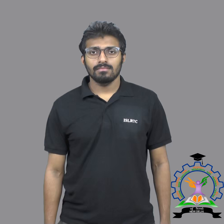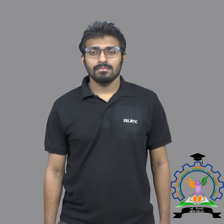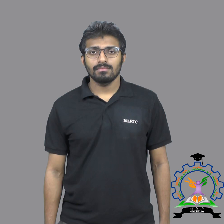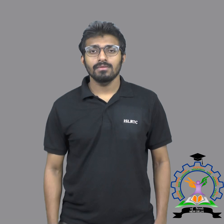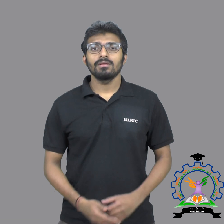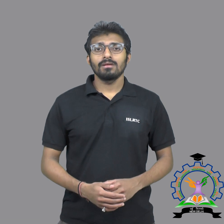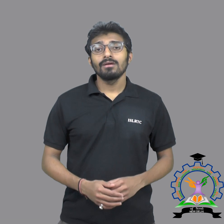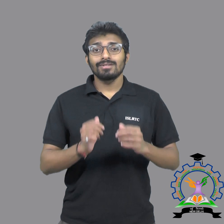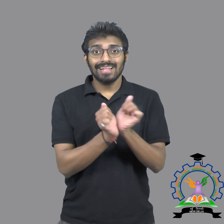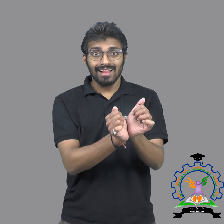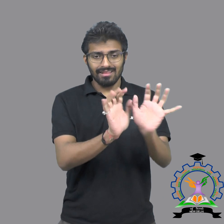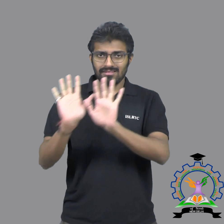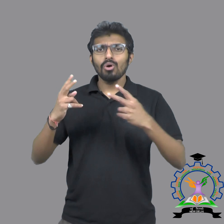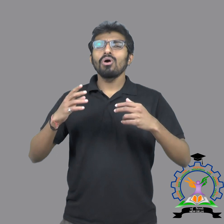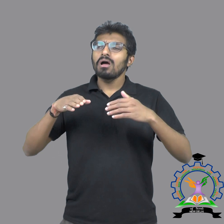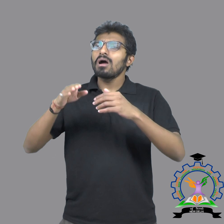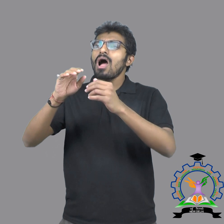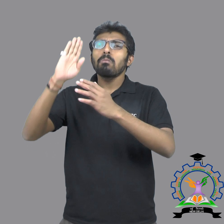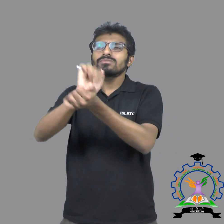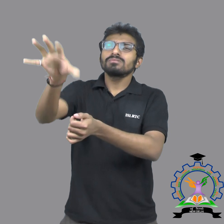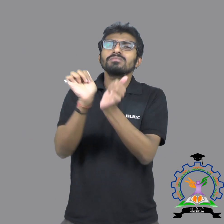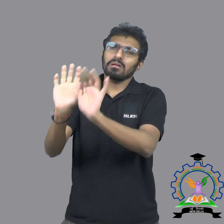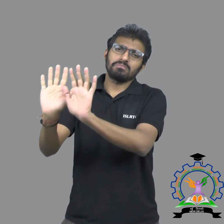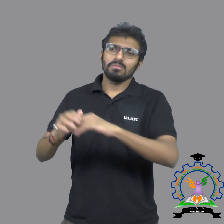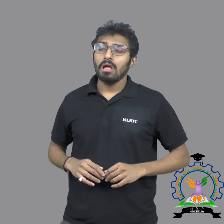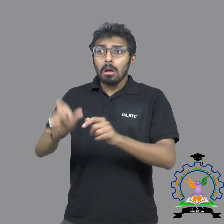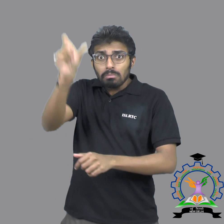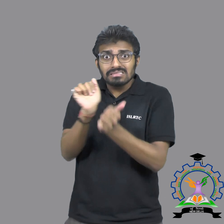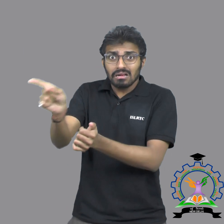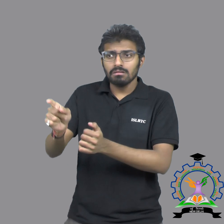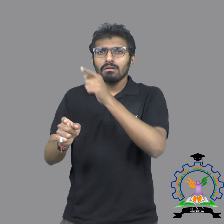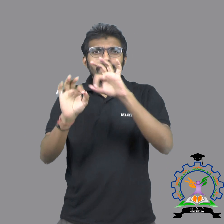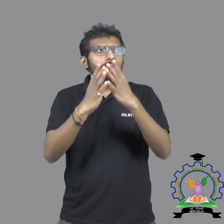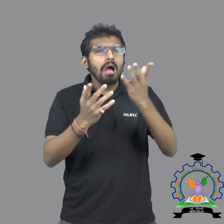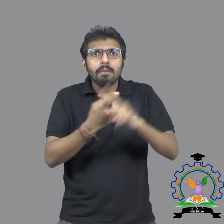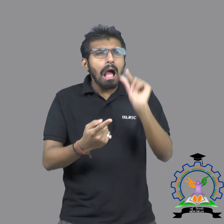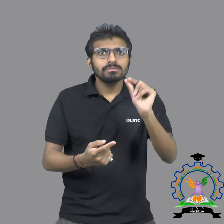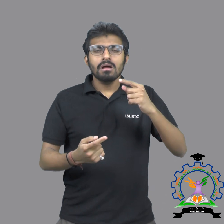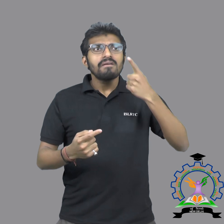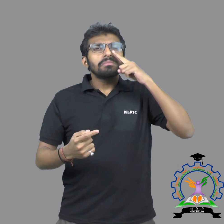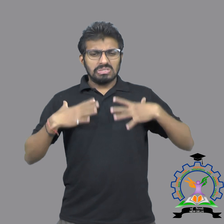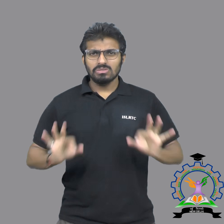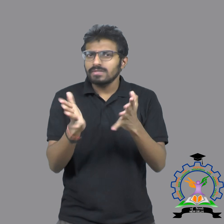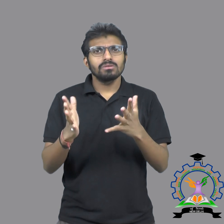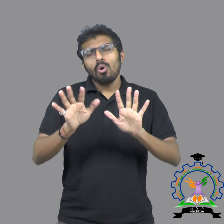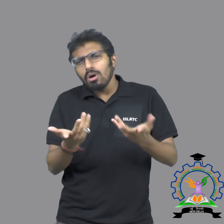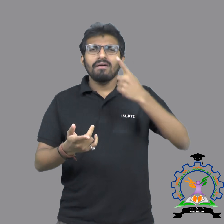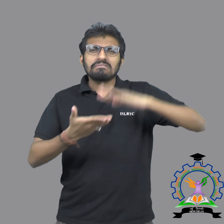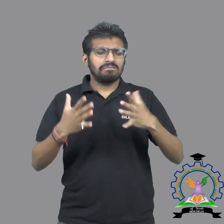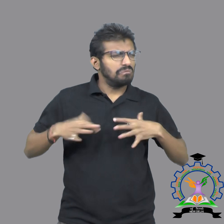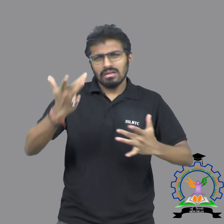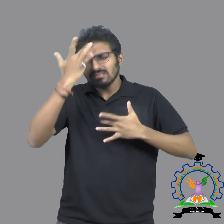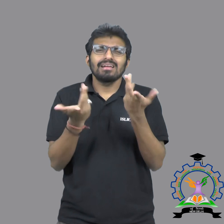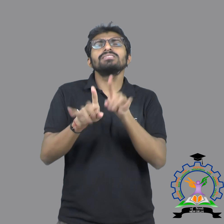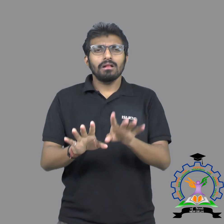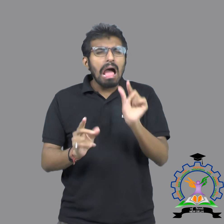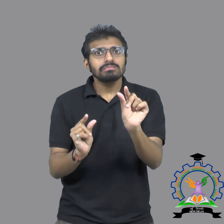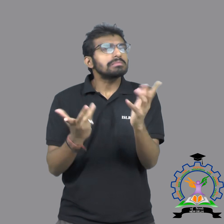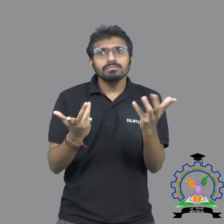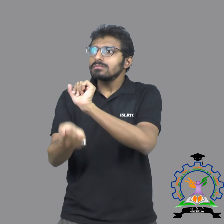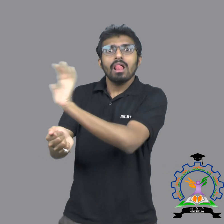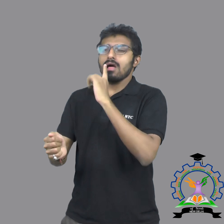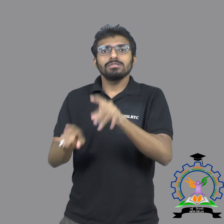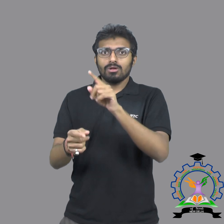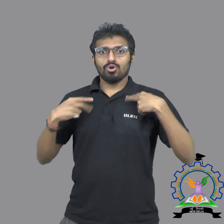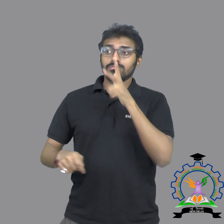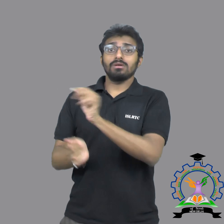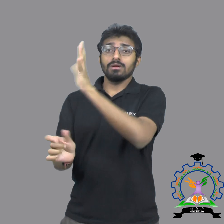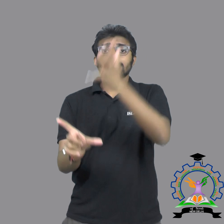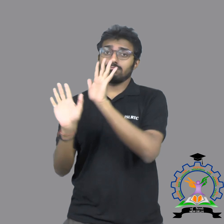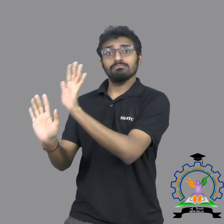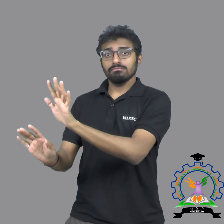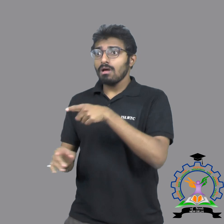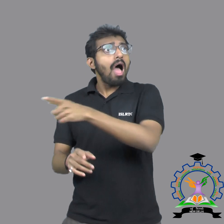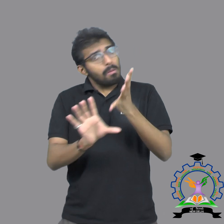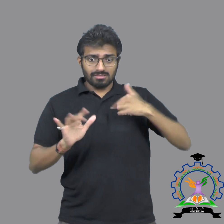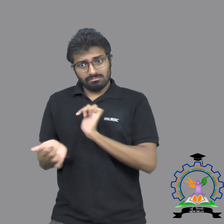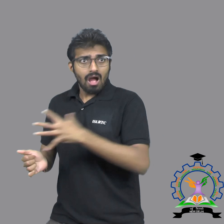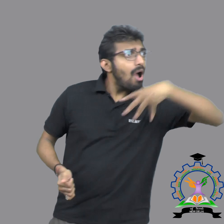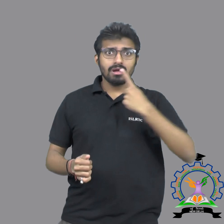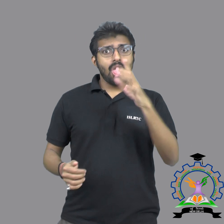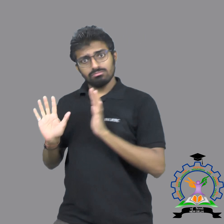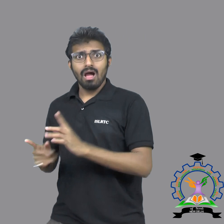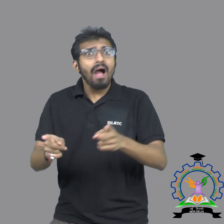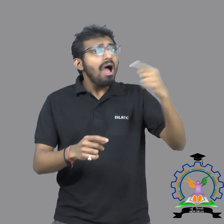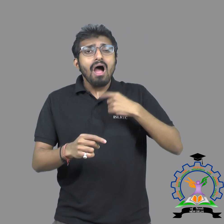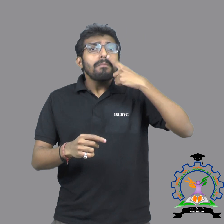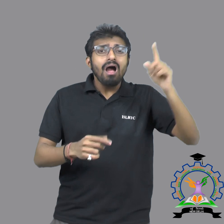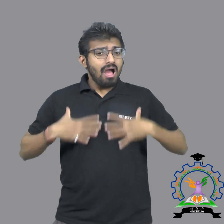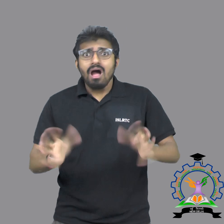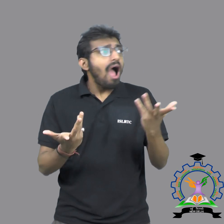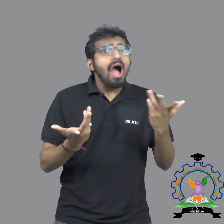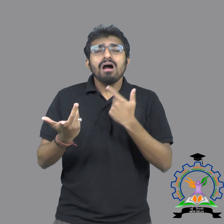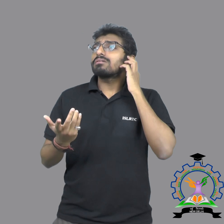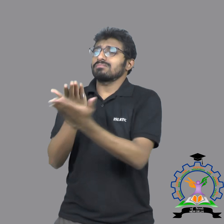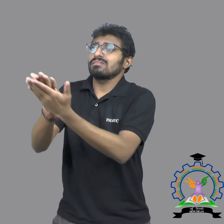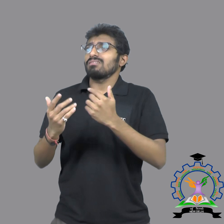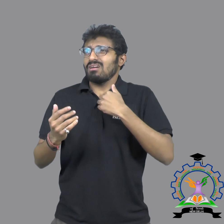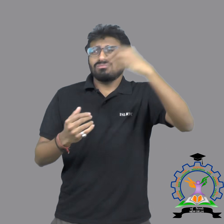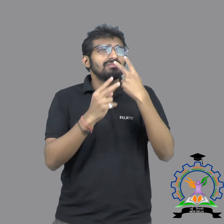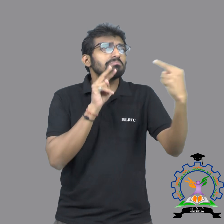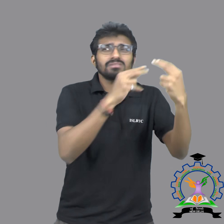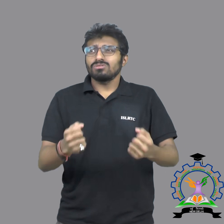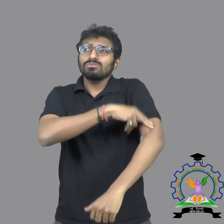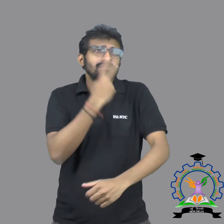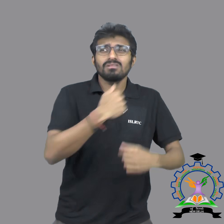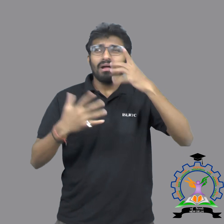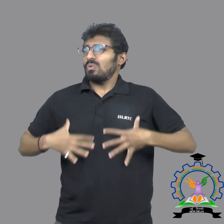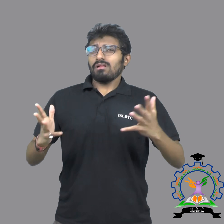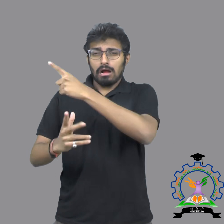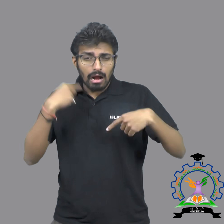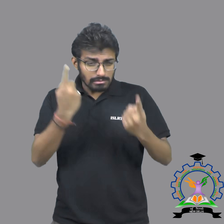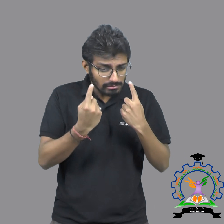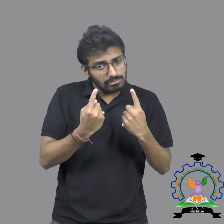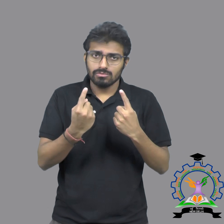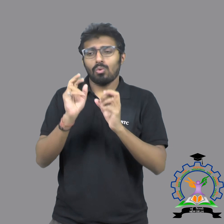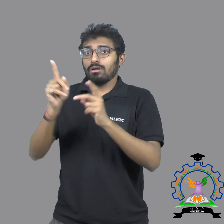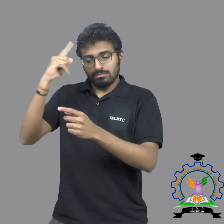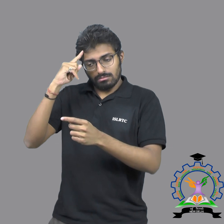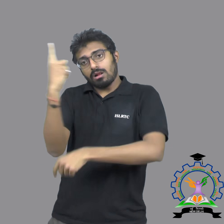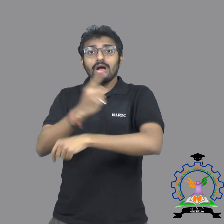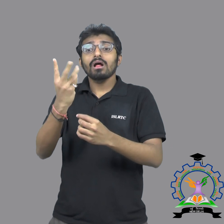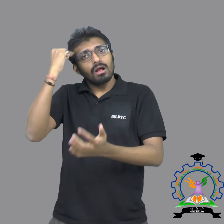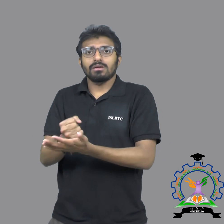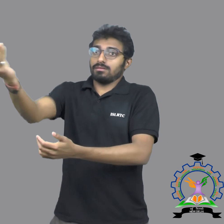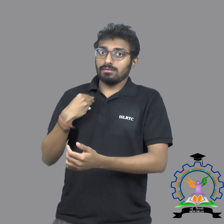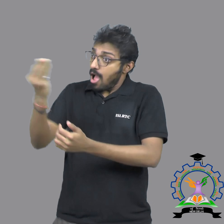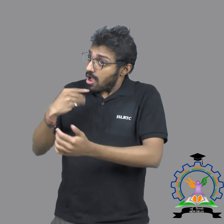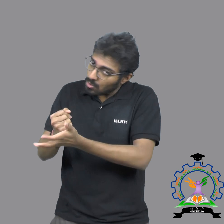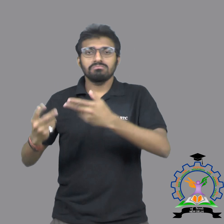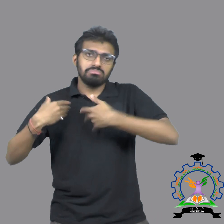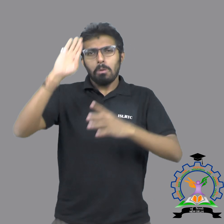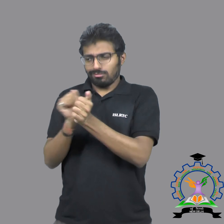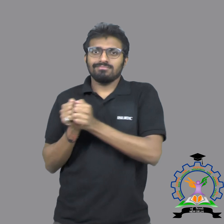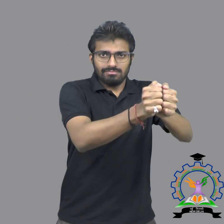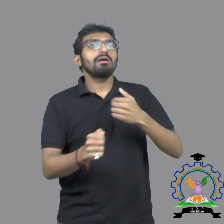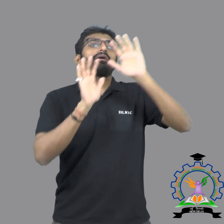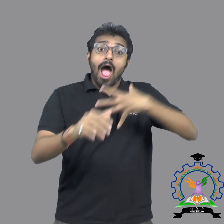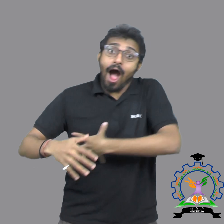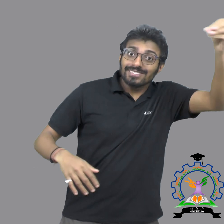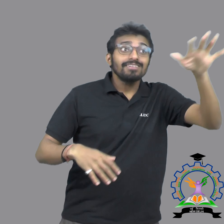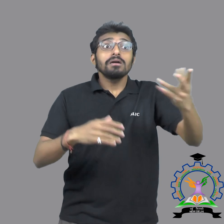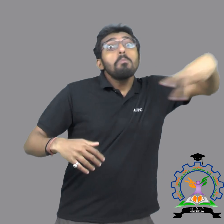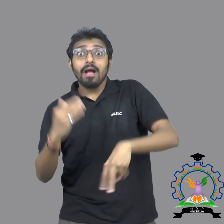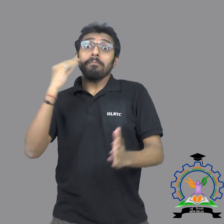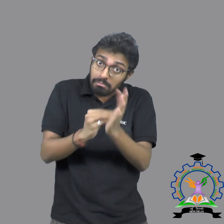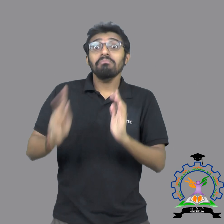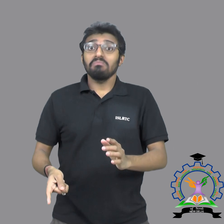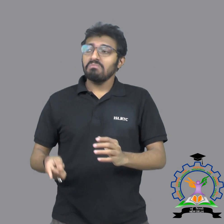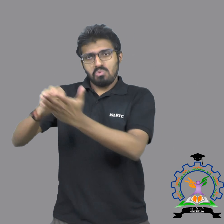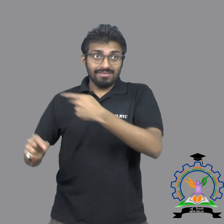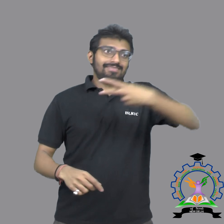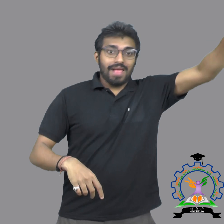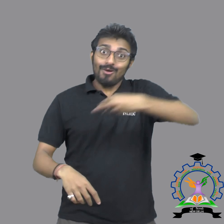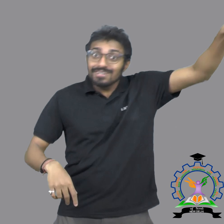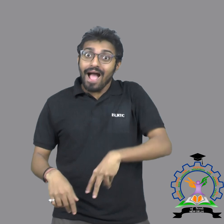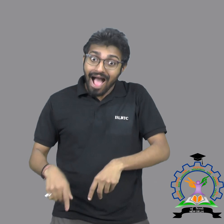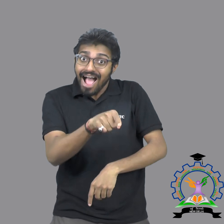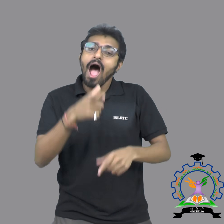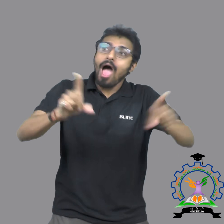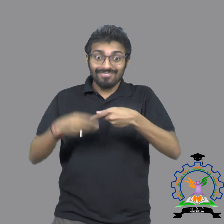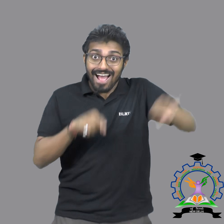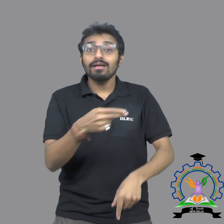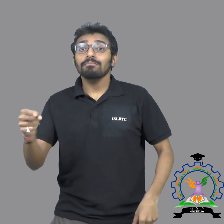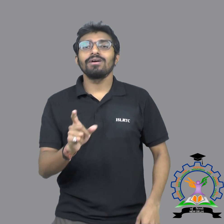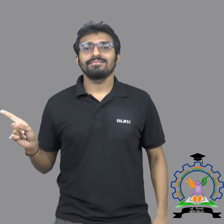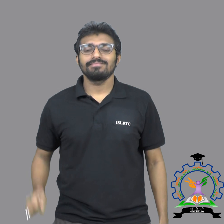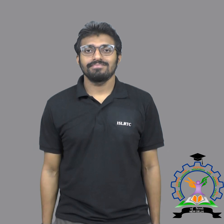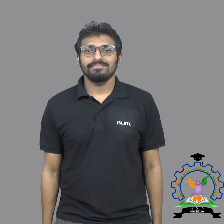Parole